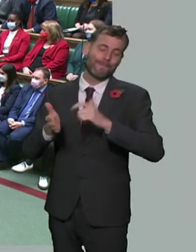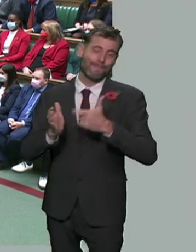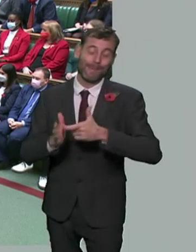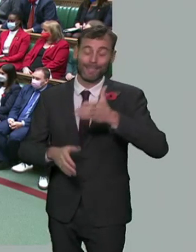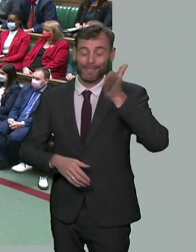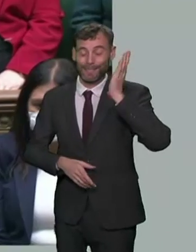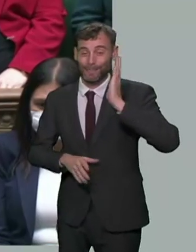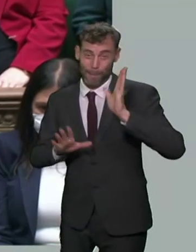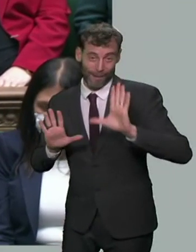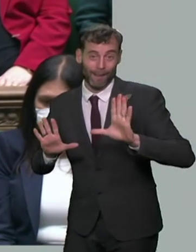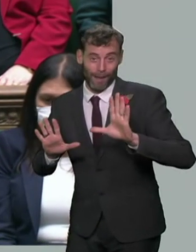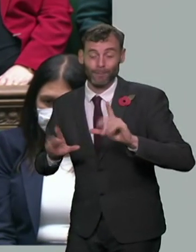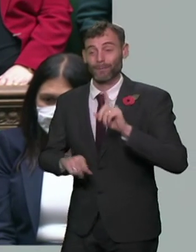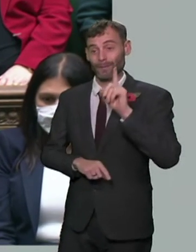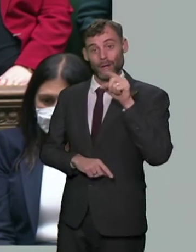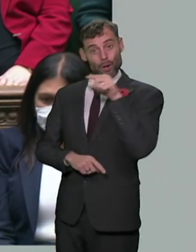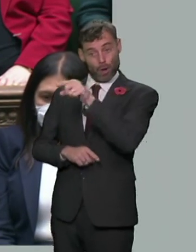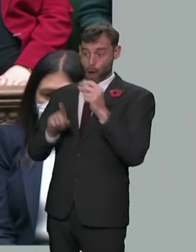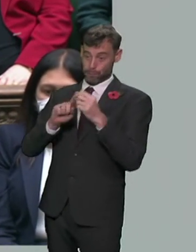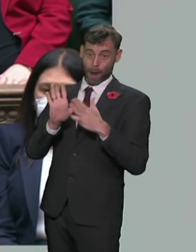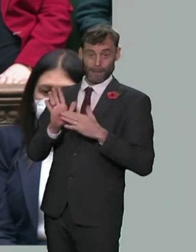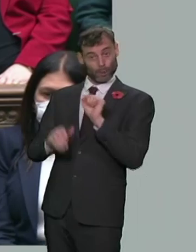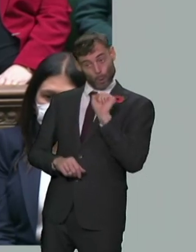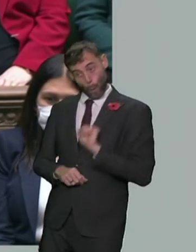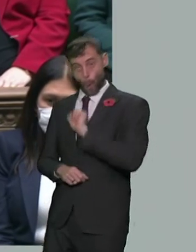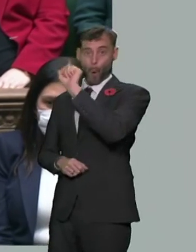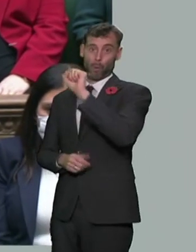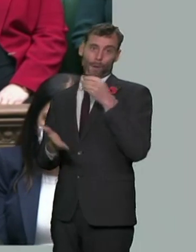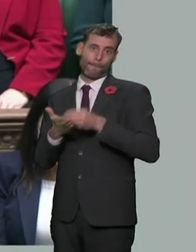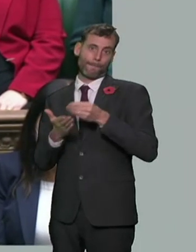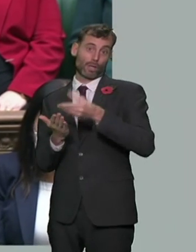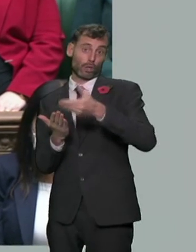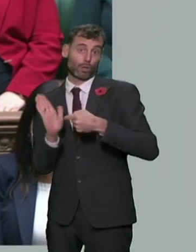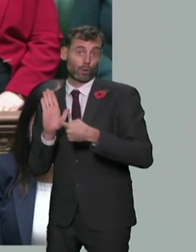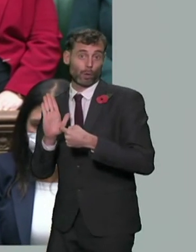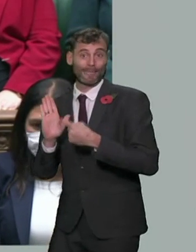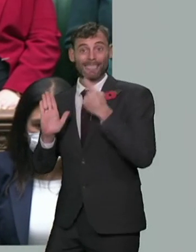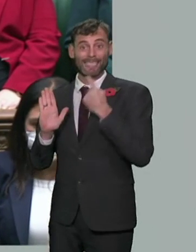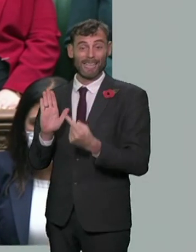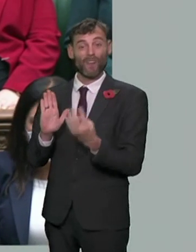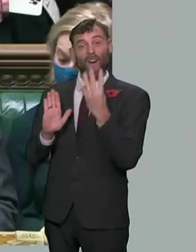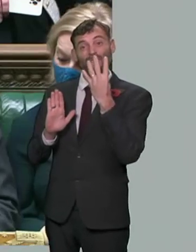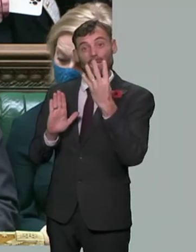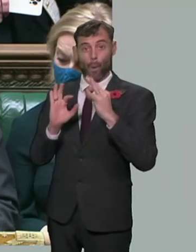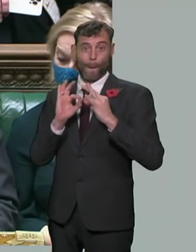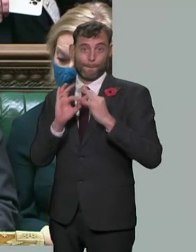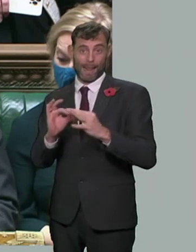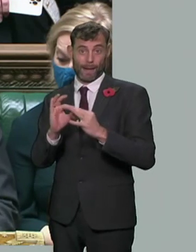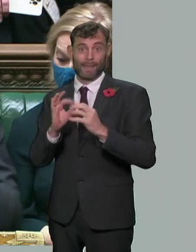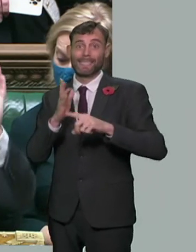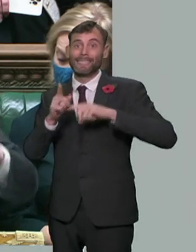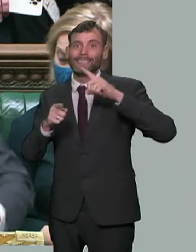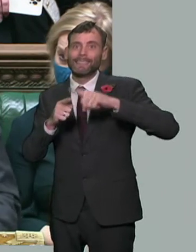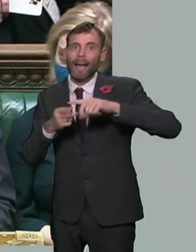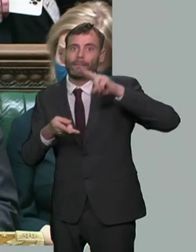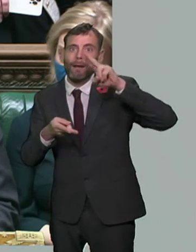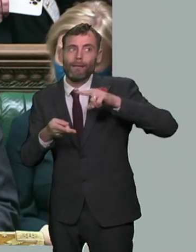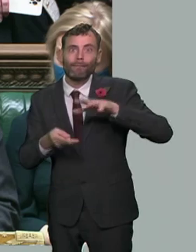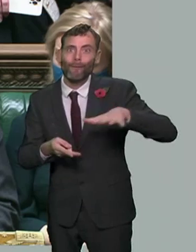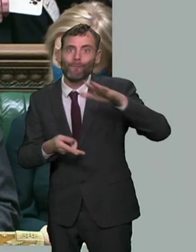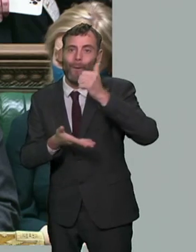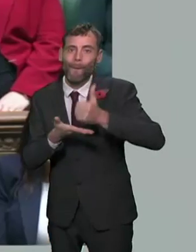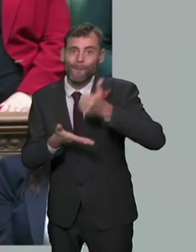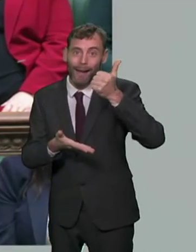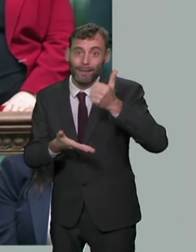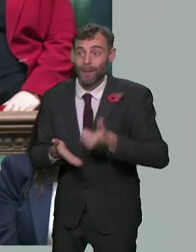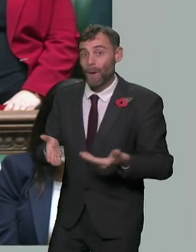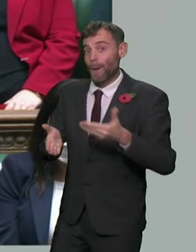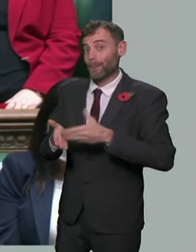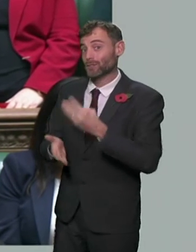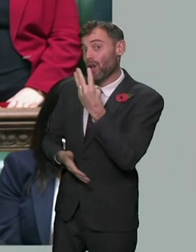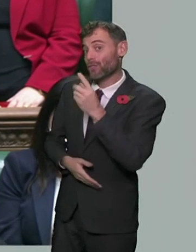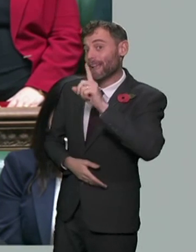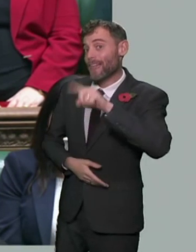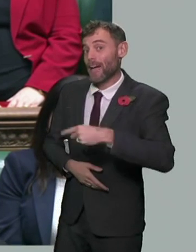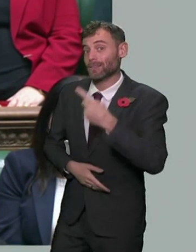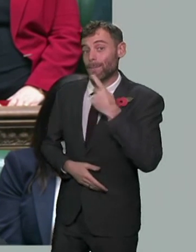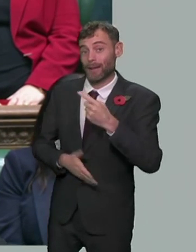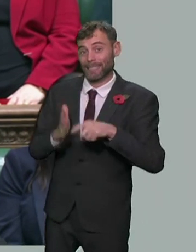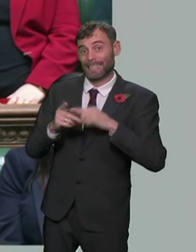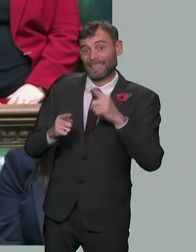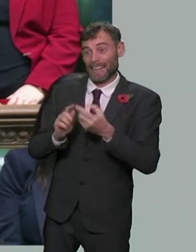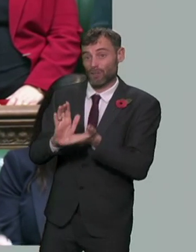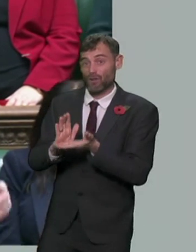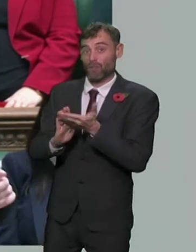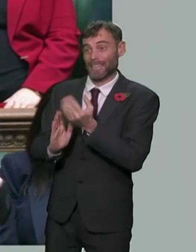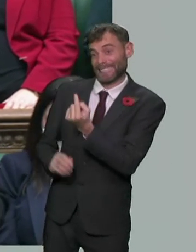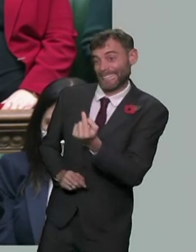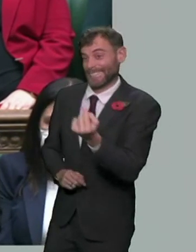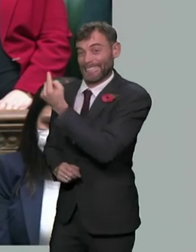According to the Prime Minister’s own Budget documents, it was £4 billion in tax cuts to the bankers and £3,000 of tax rises per household.